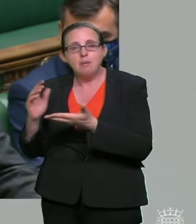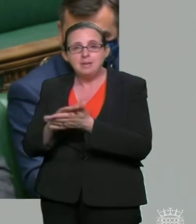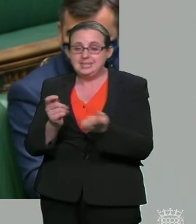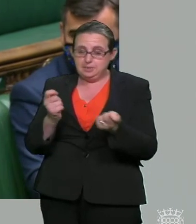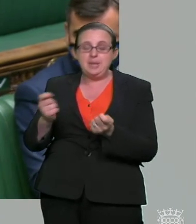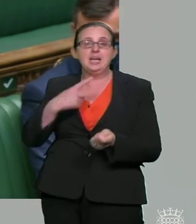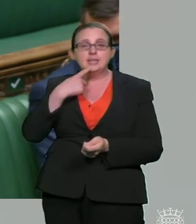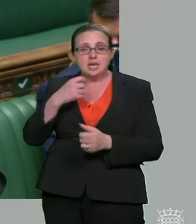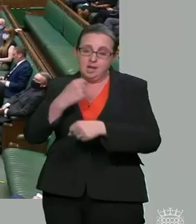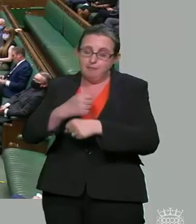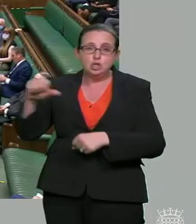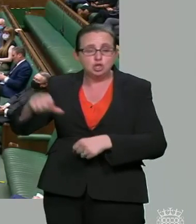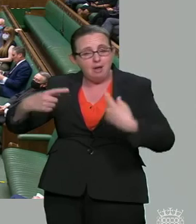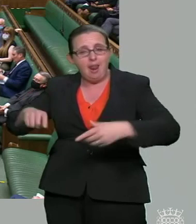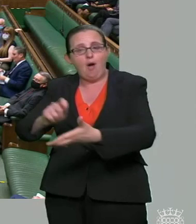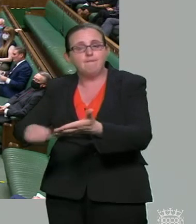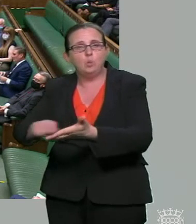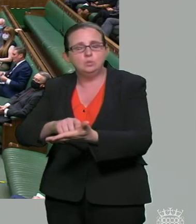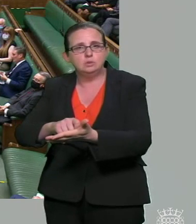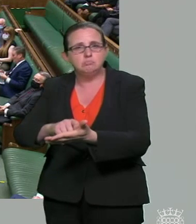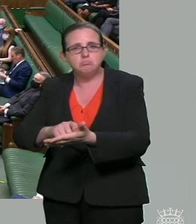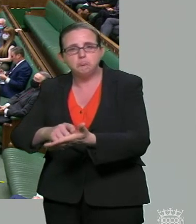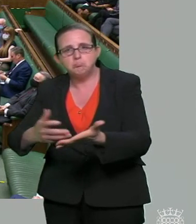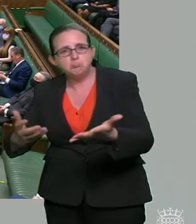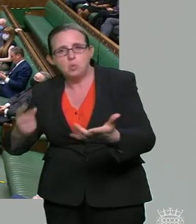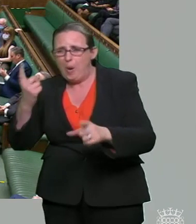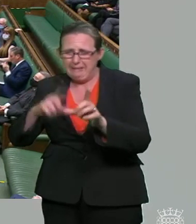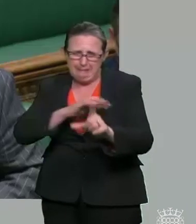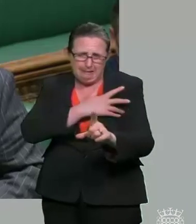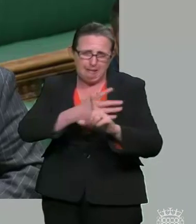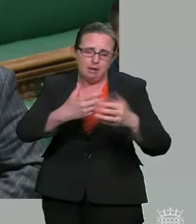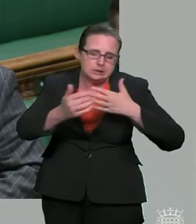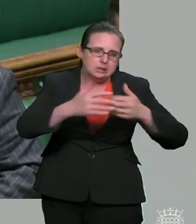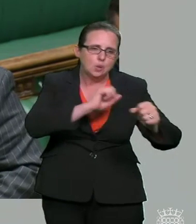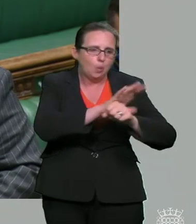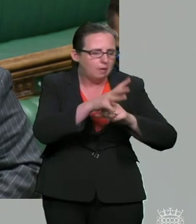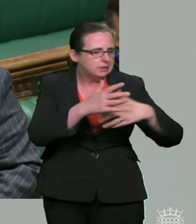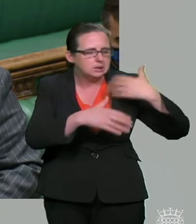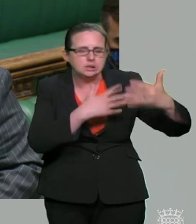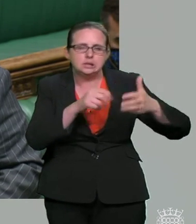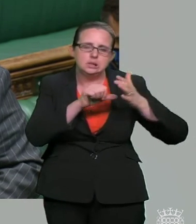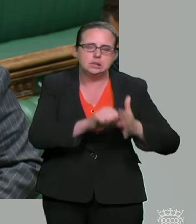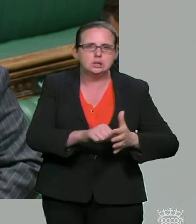It is pretty basic stuff. After a year dealing with the deadly virus, why cannot the Prime Minister get this?